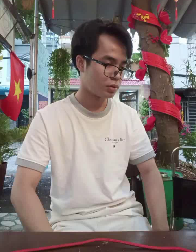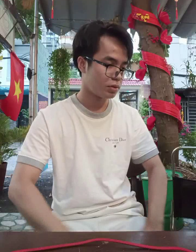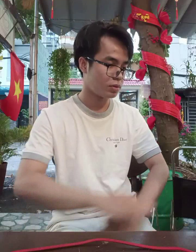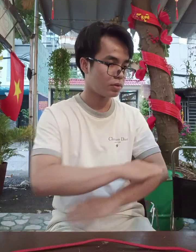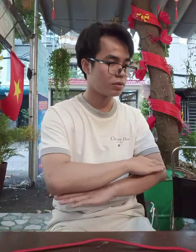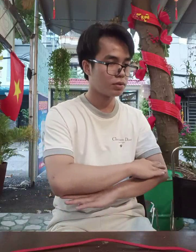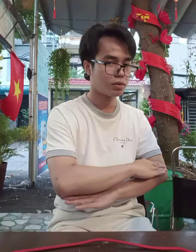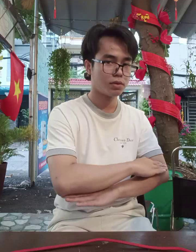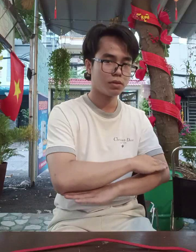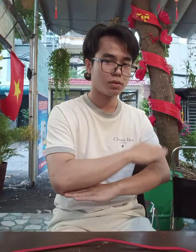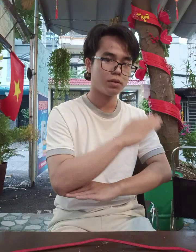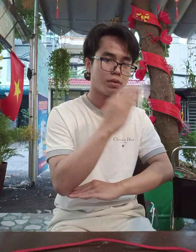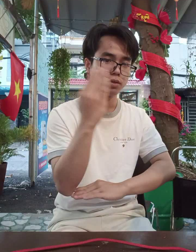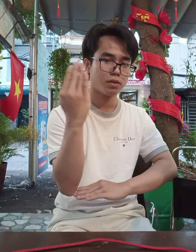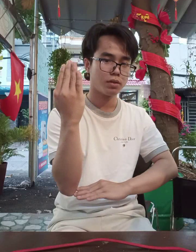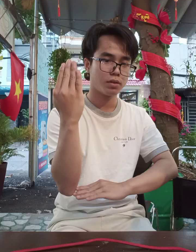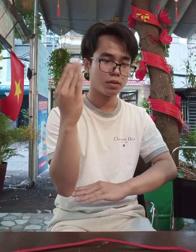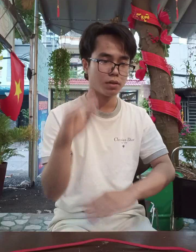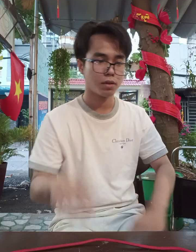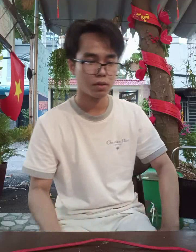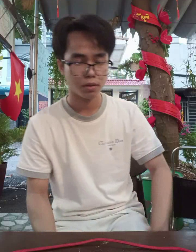buoi sang